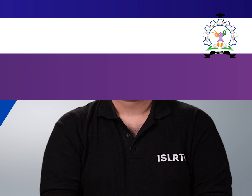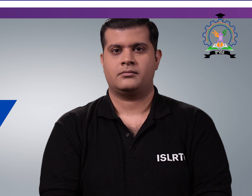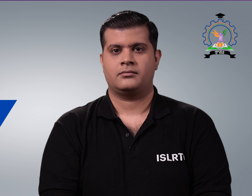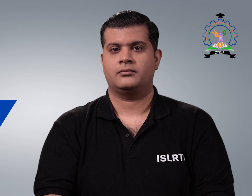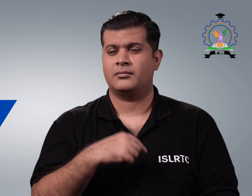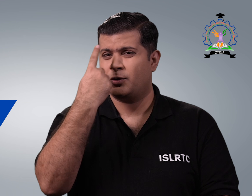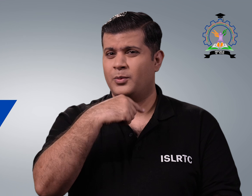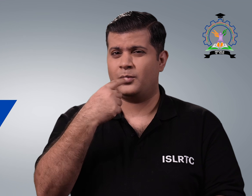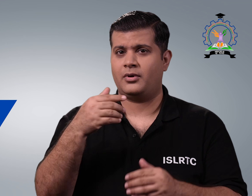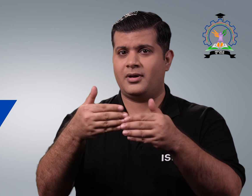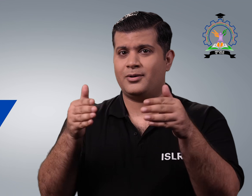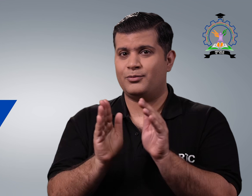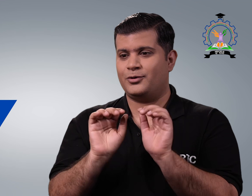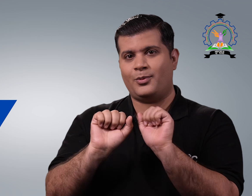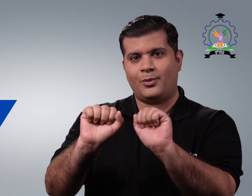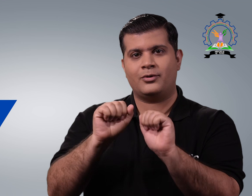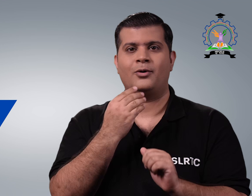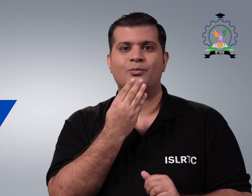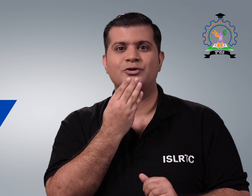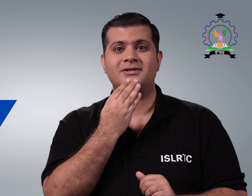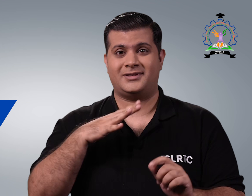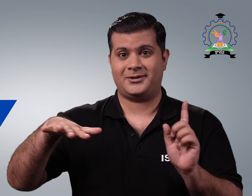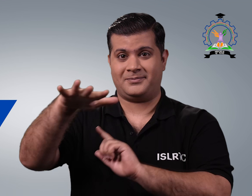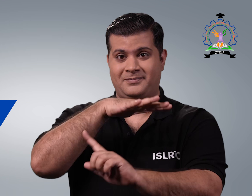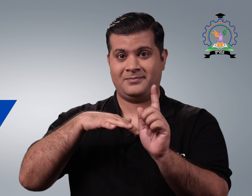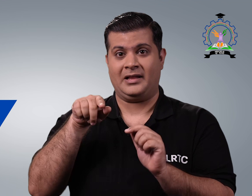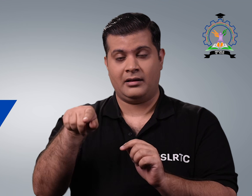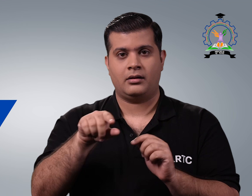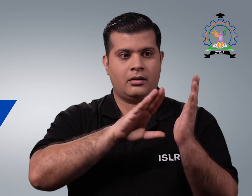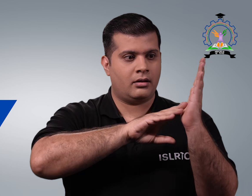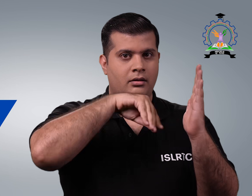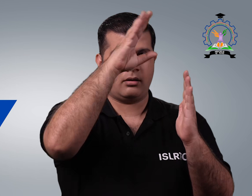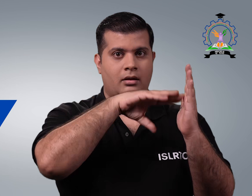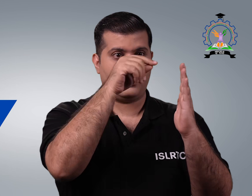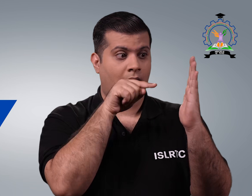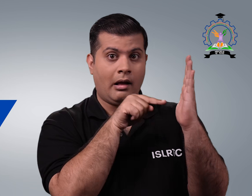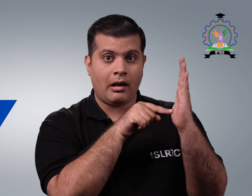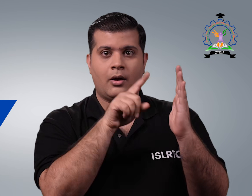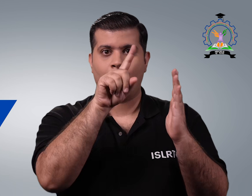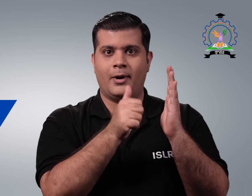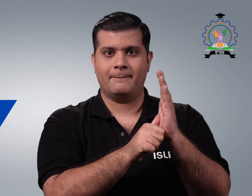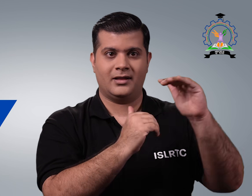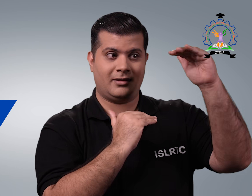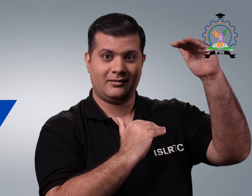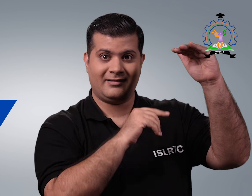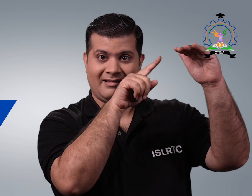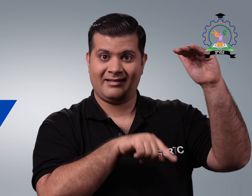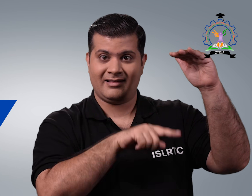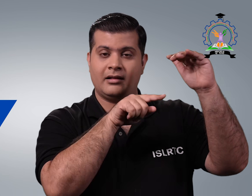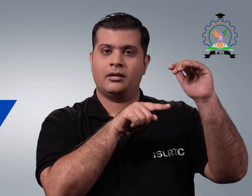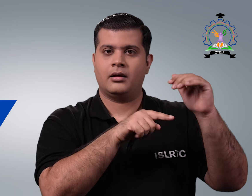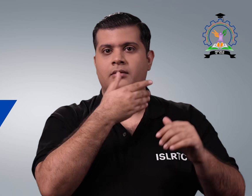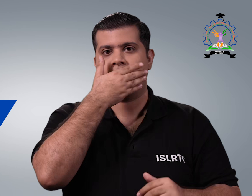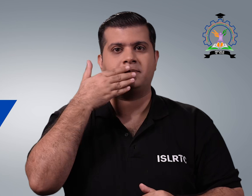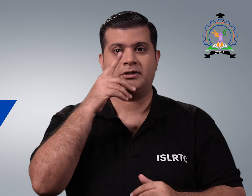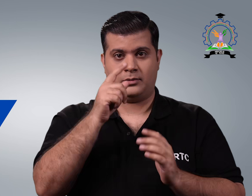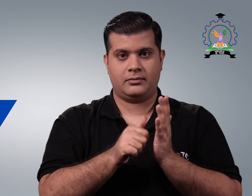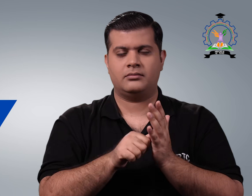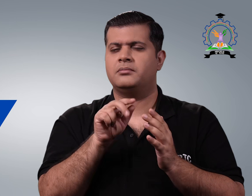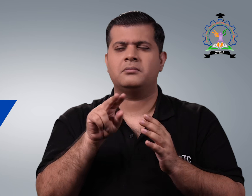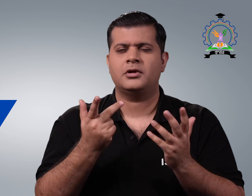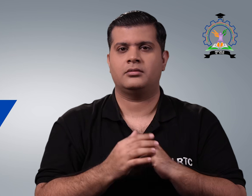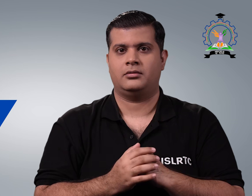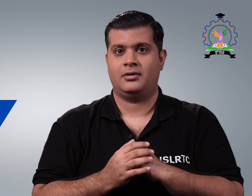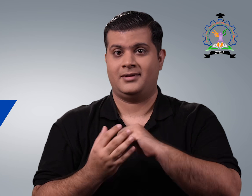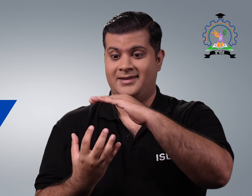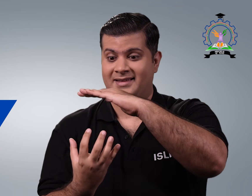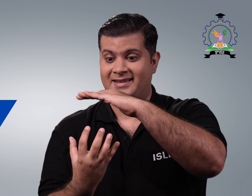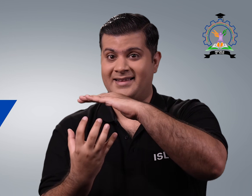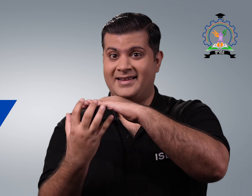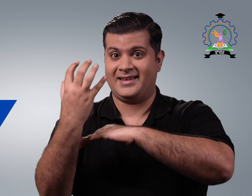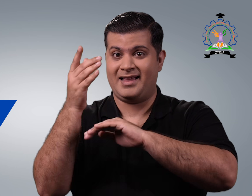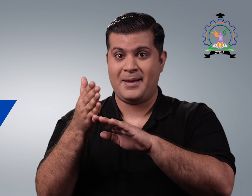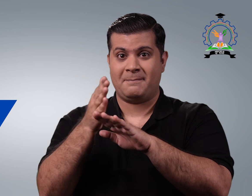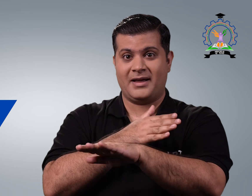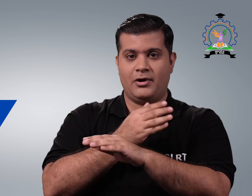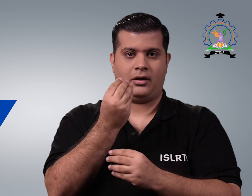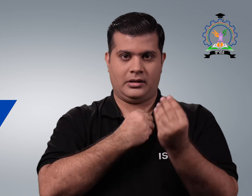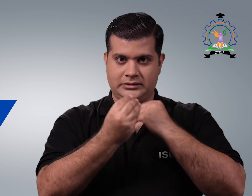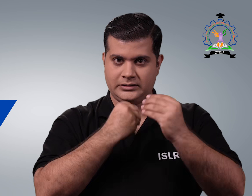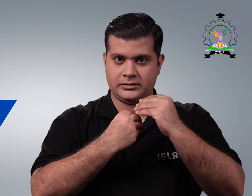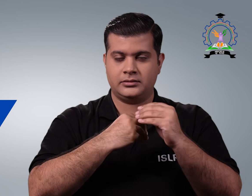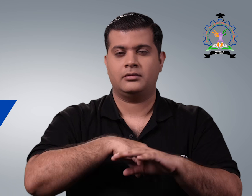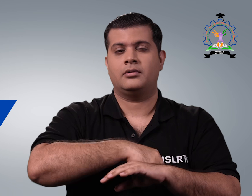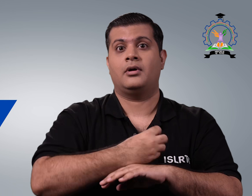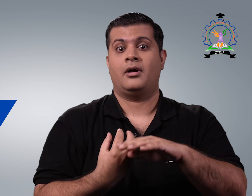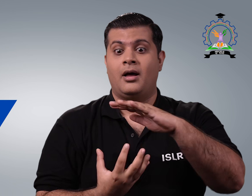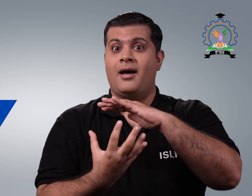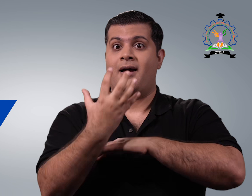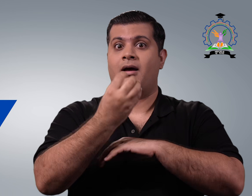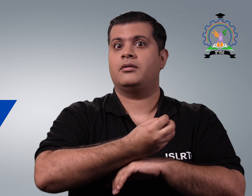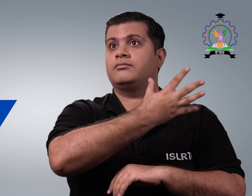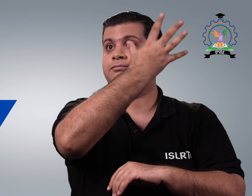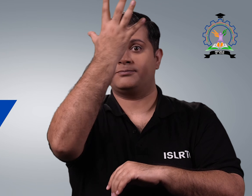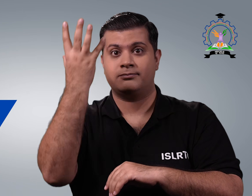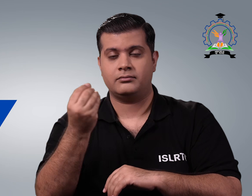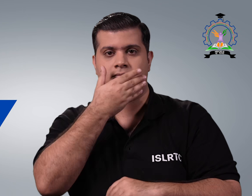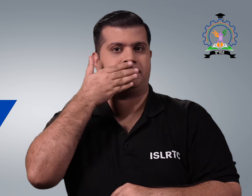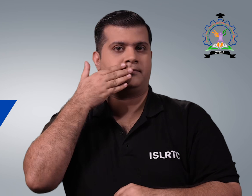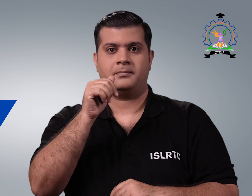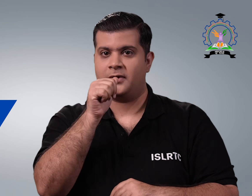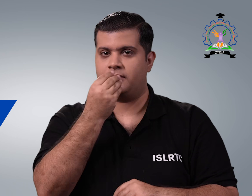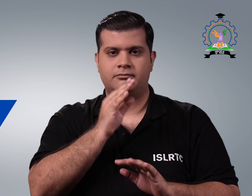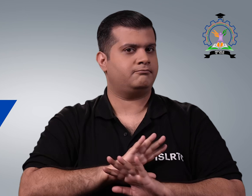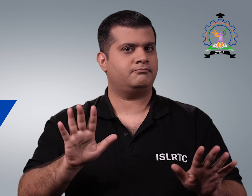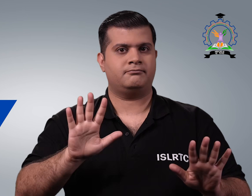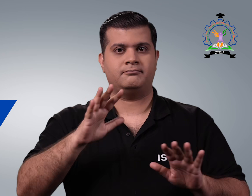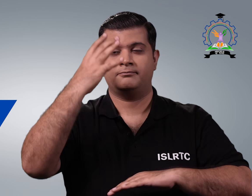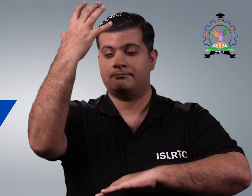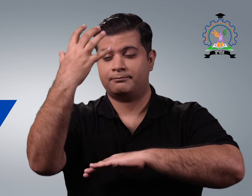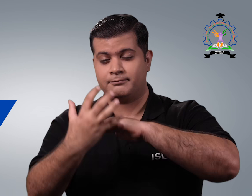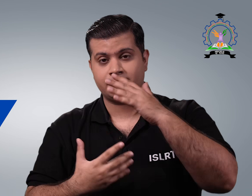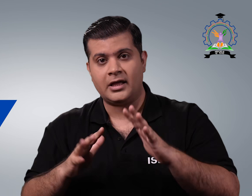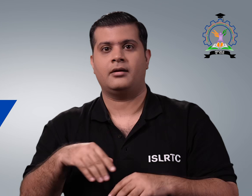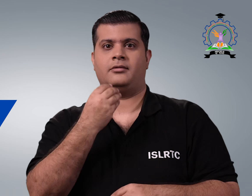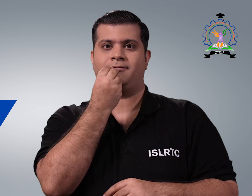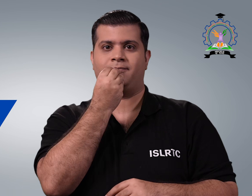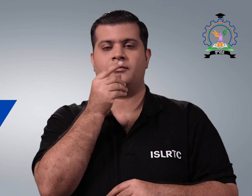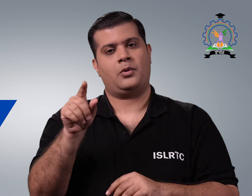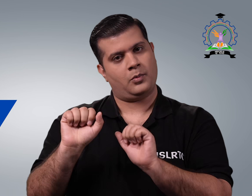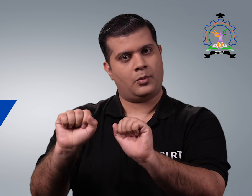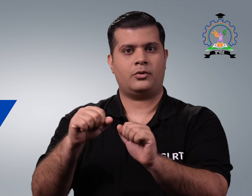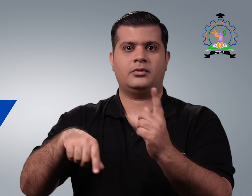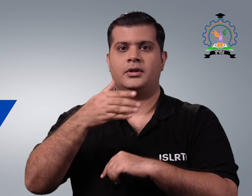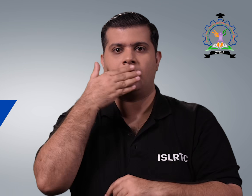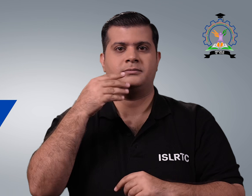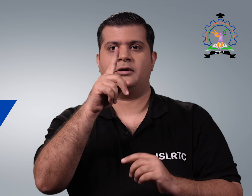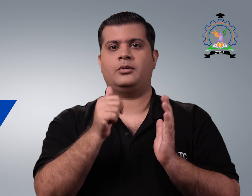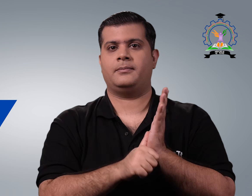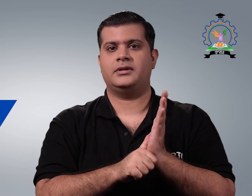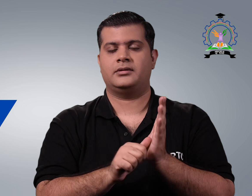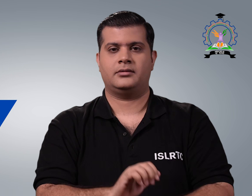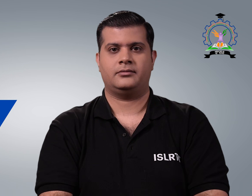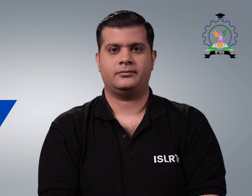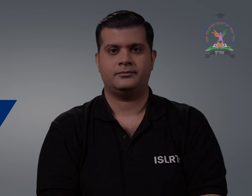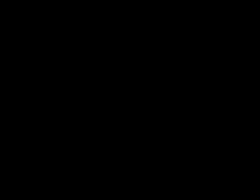Ramadan is a month in the Islamic calendar during which Muslims fast from dawn to sunset.